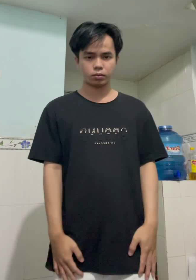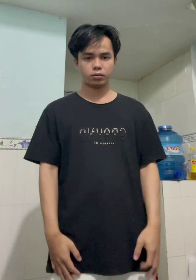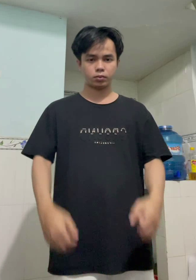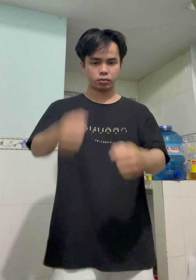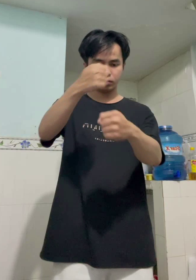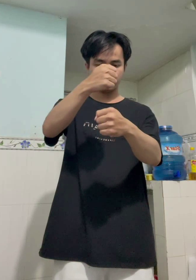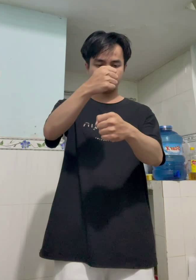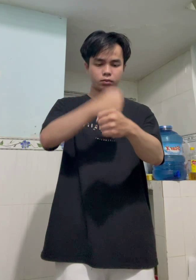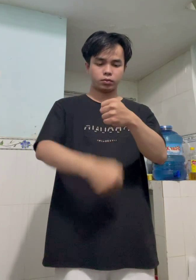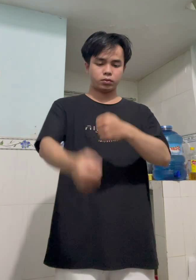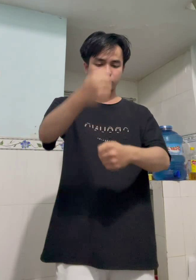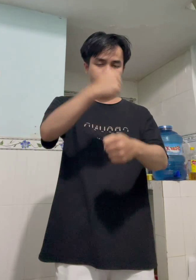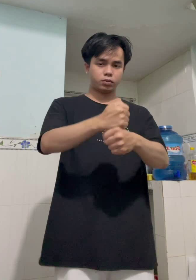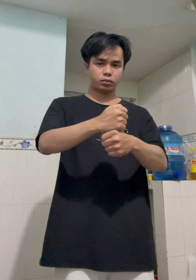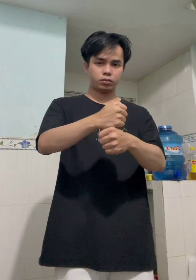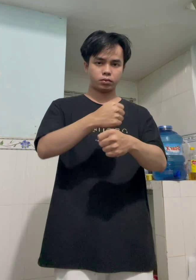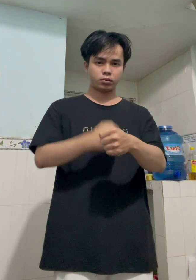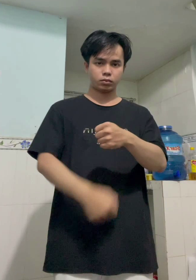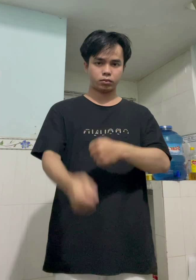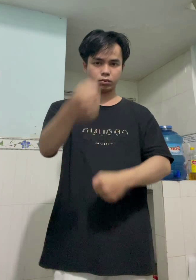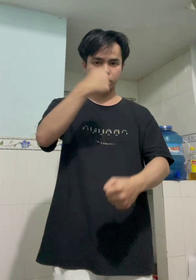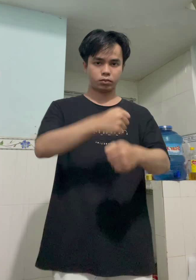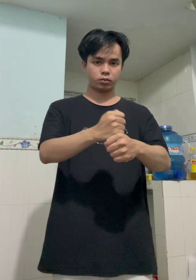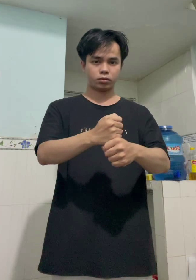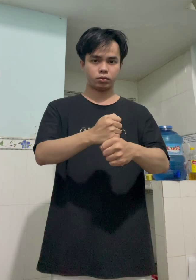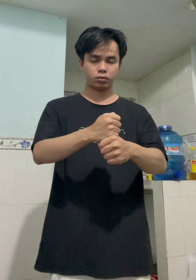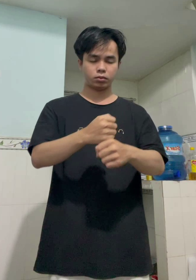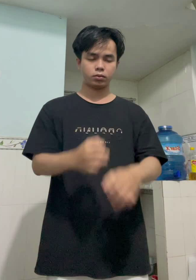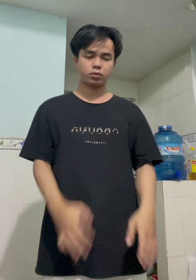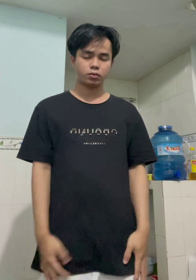quanh nam